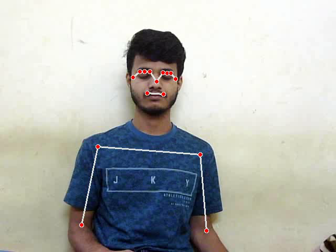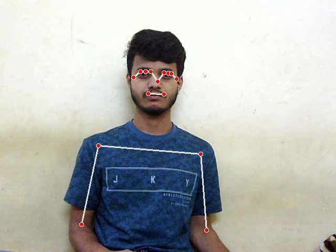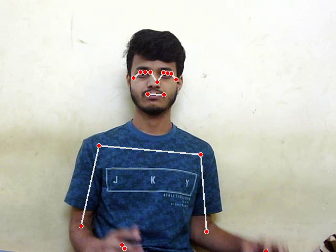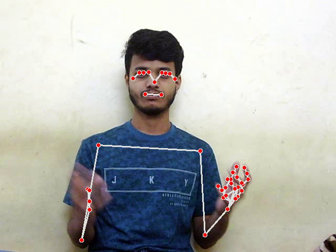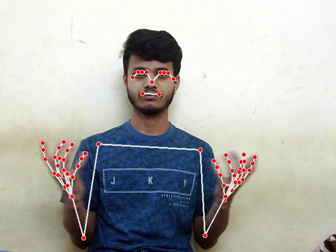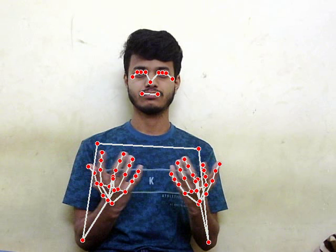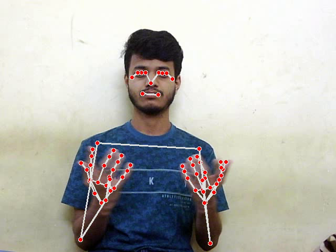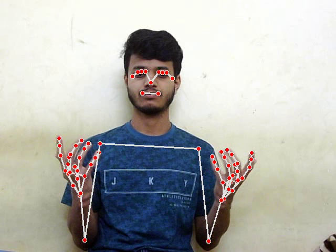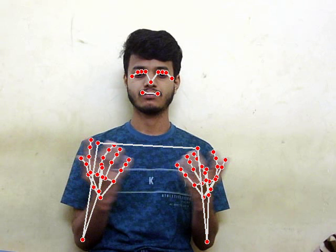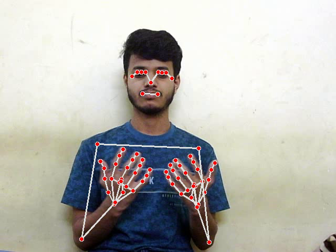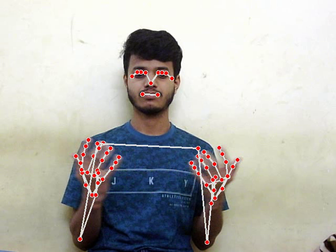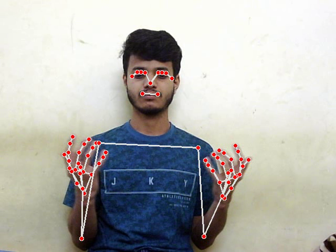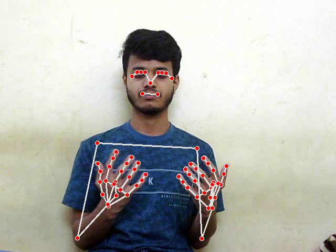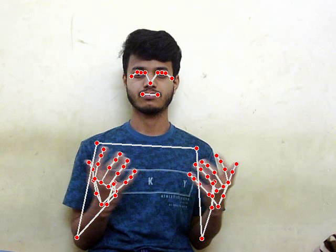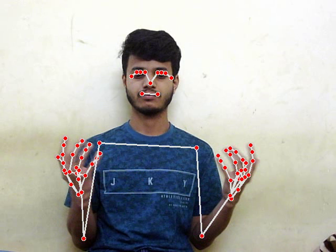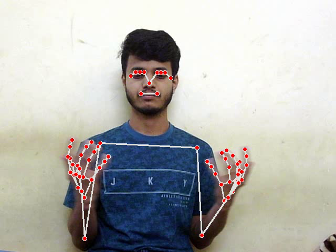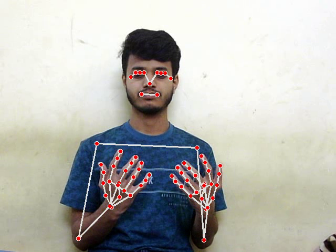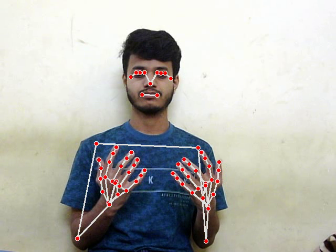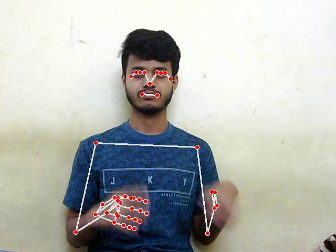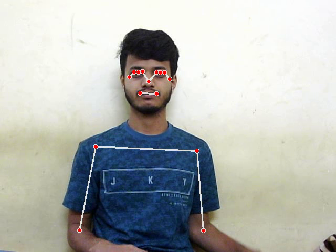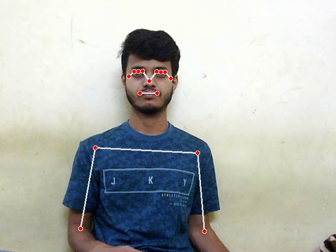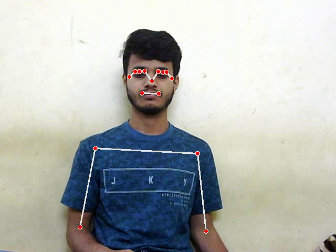what